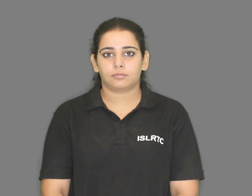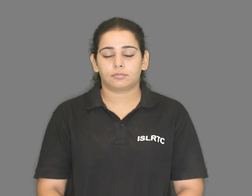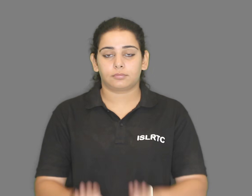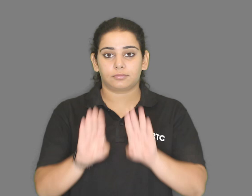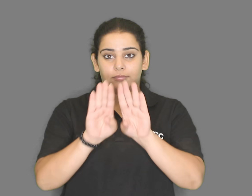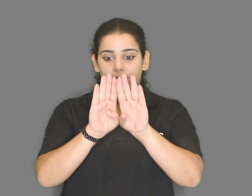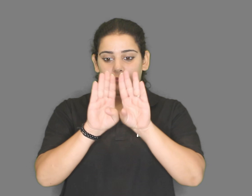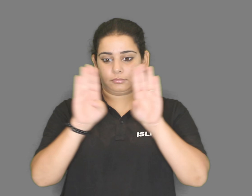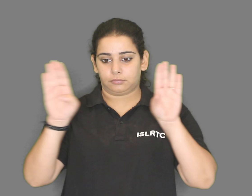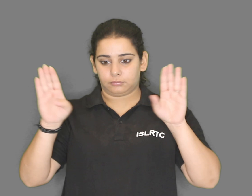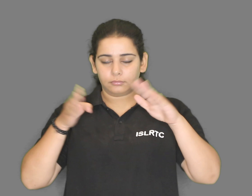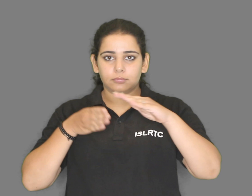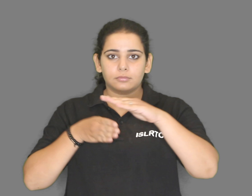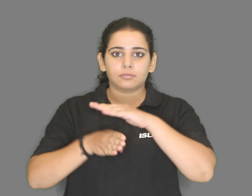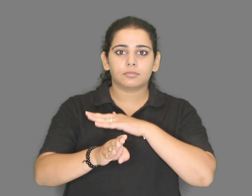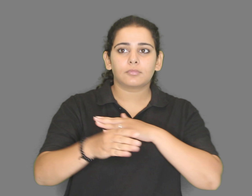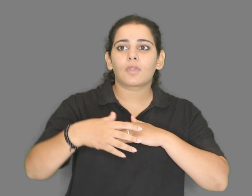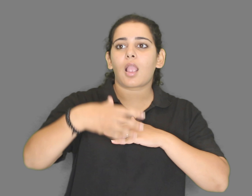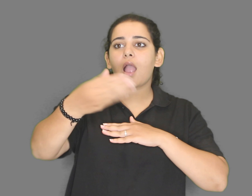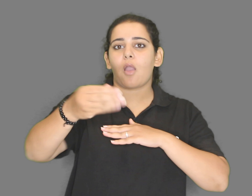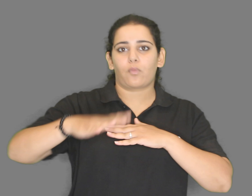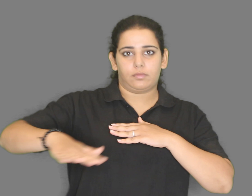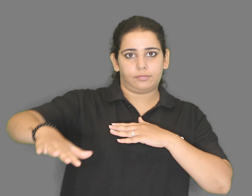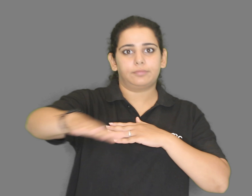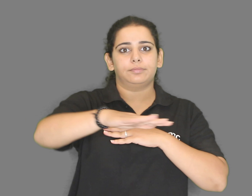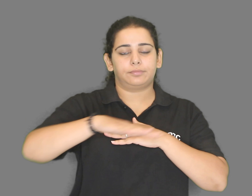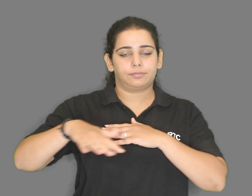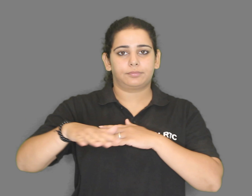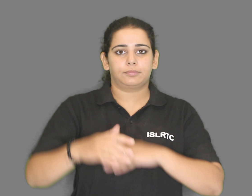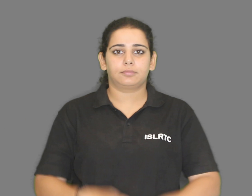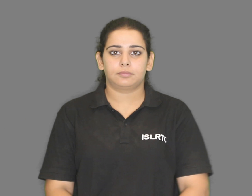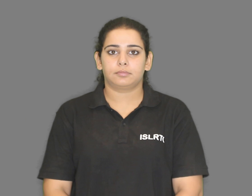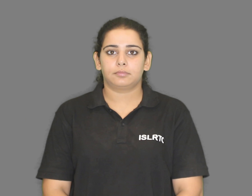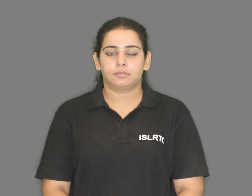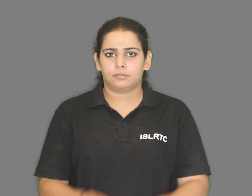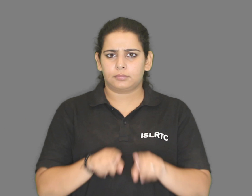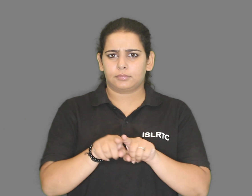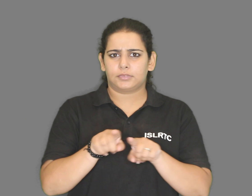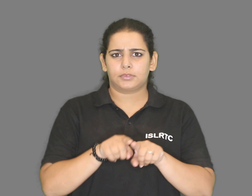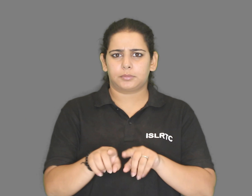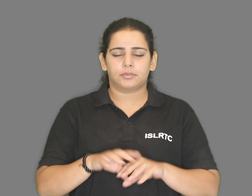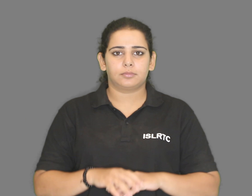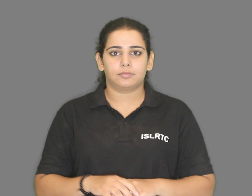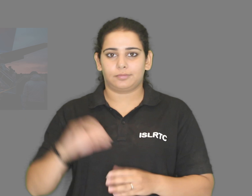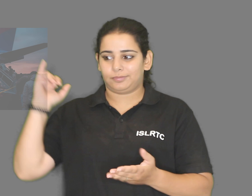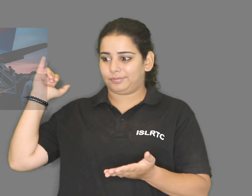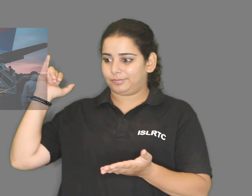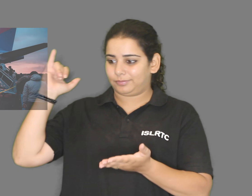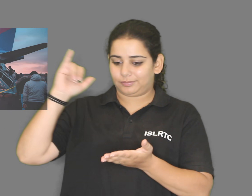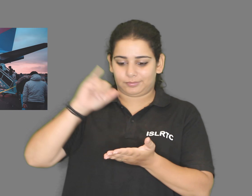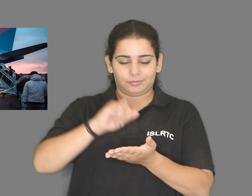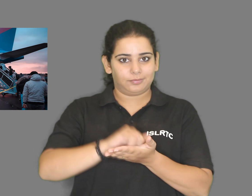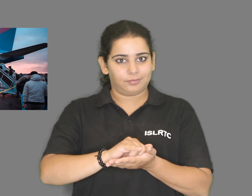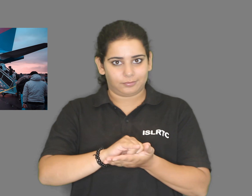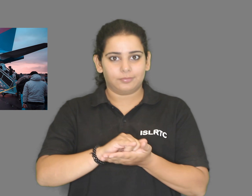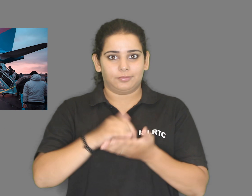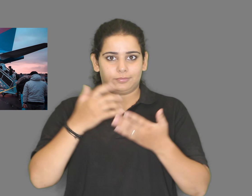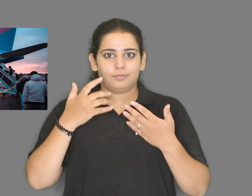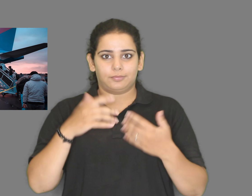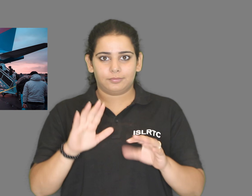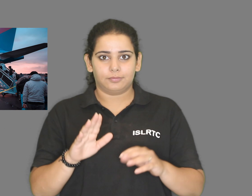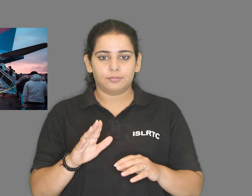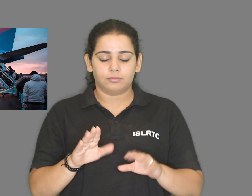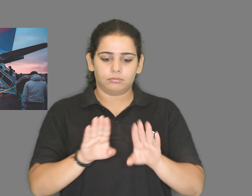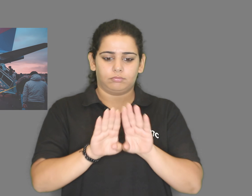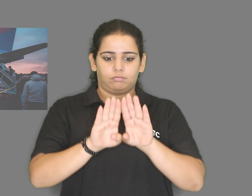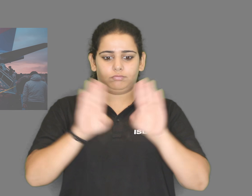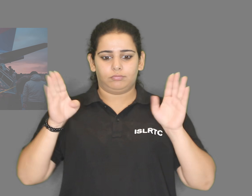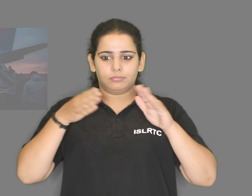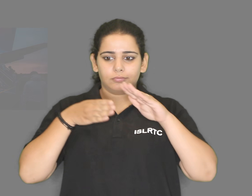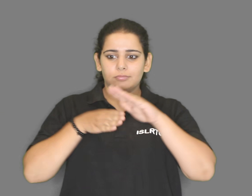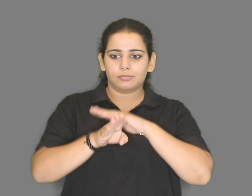Boarding The act of passengers and crew getting aboard a ship or aircraft